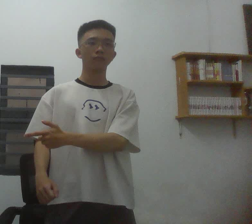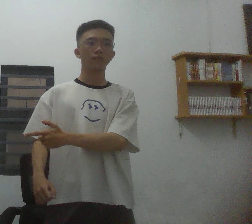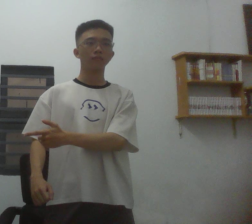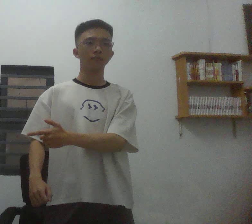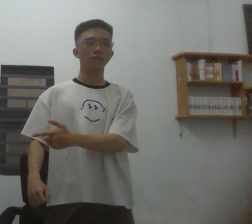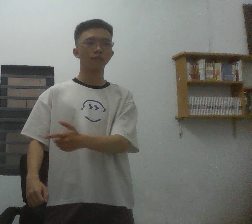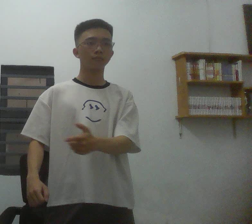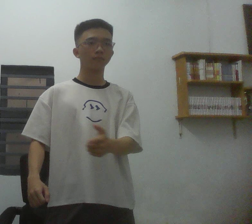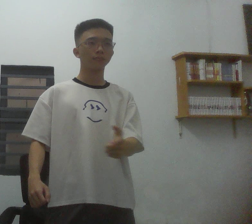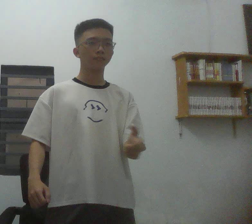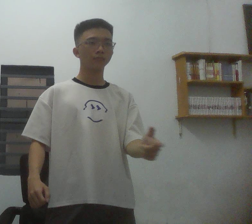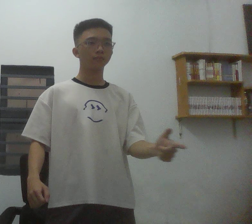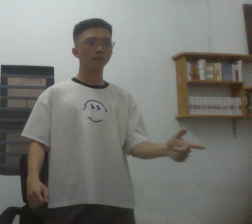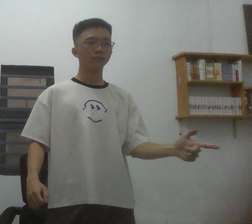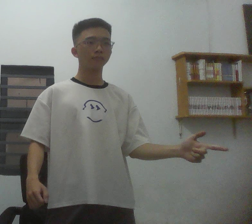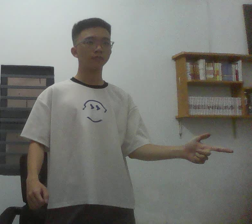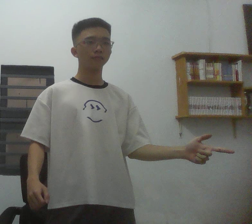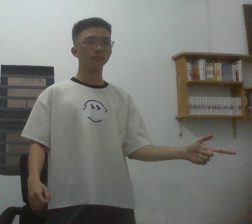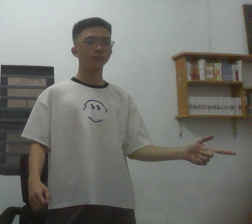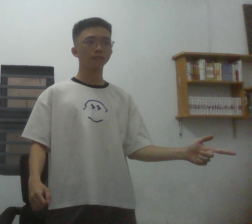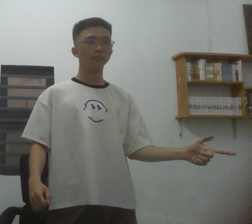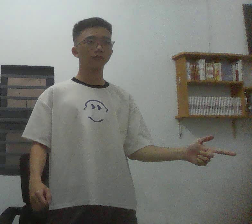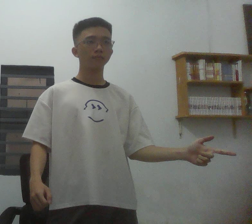cac ban